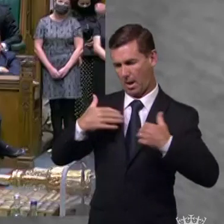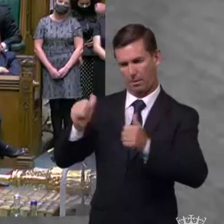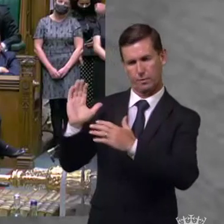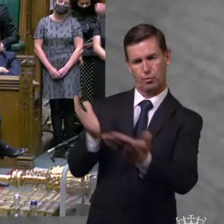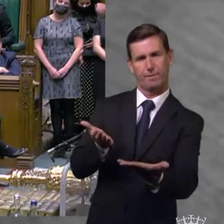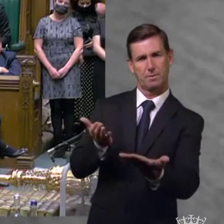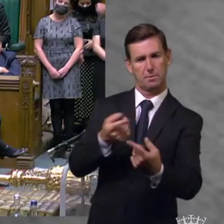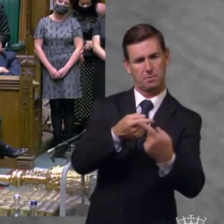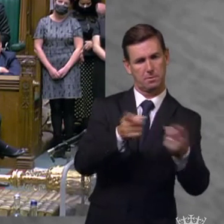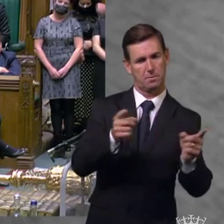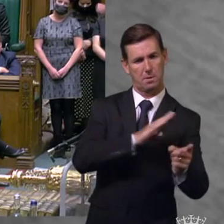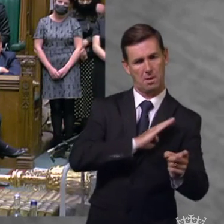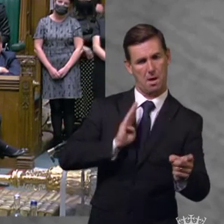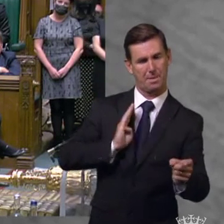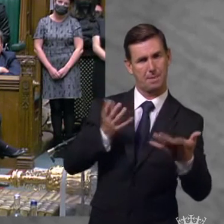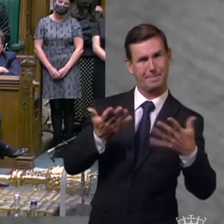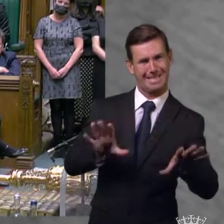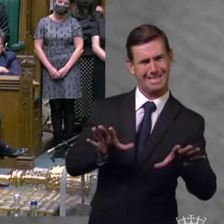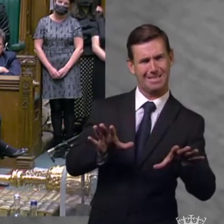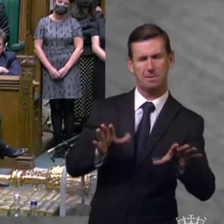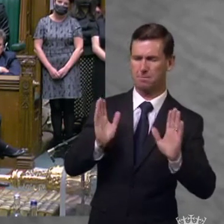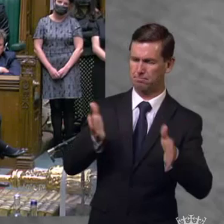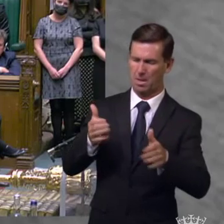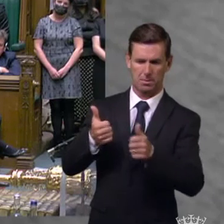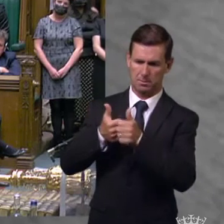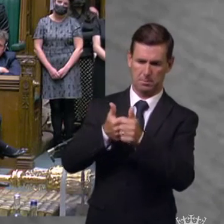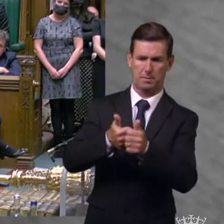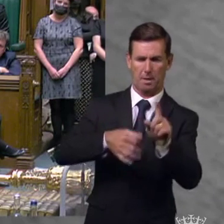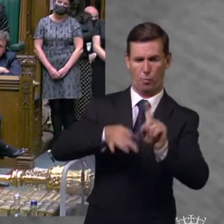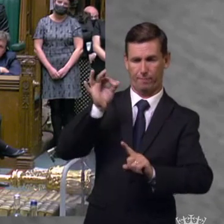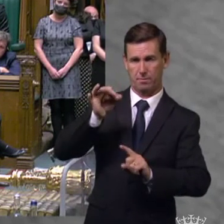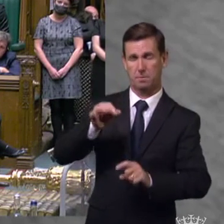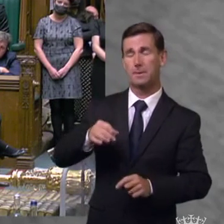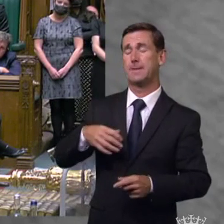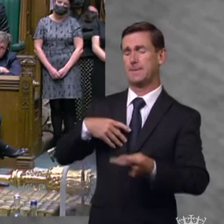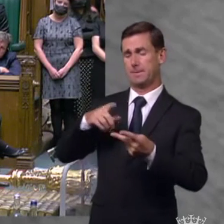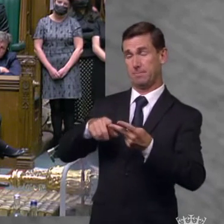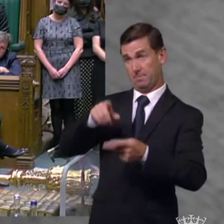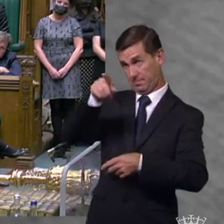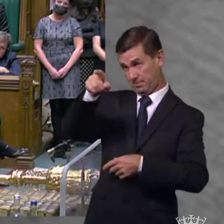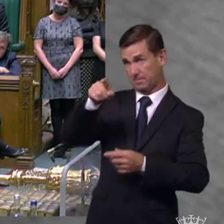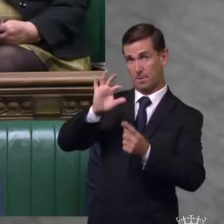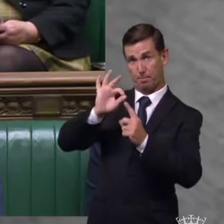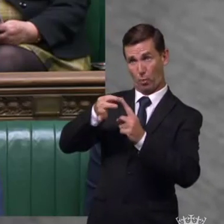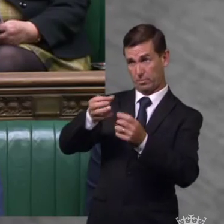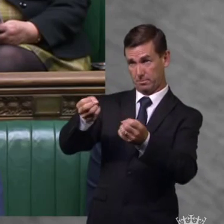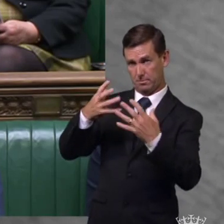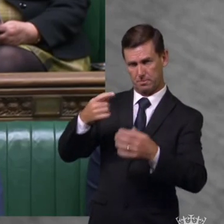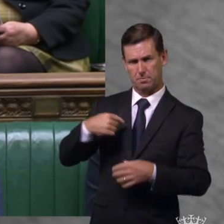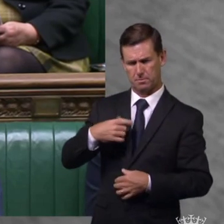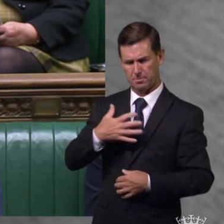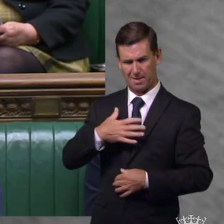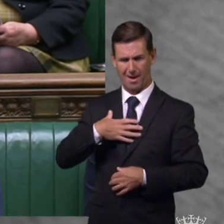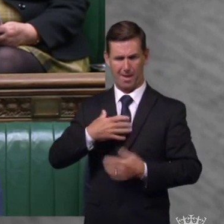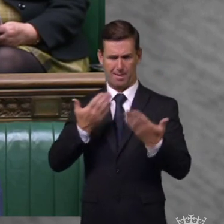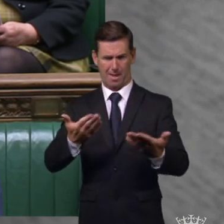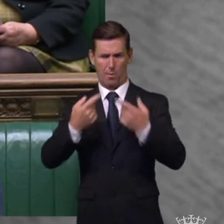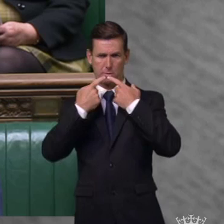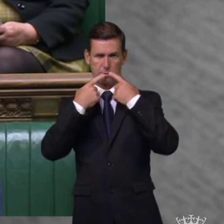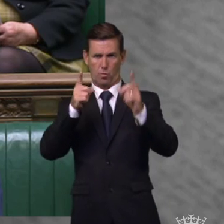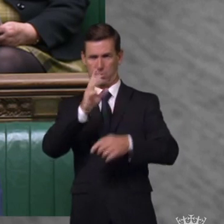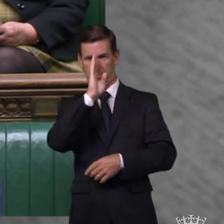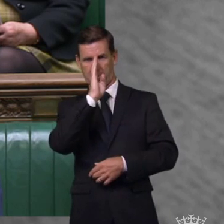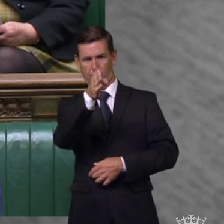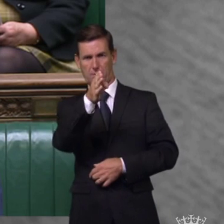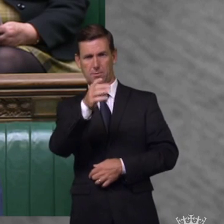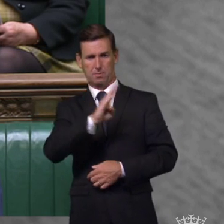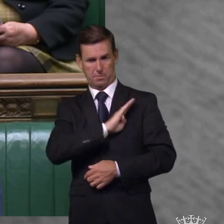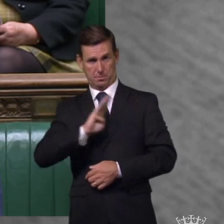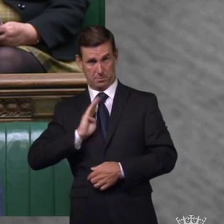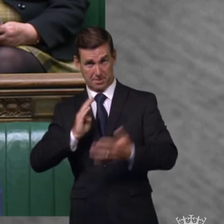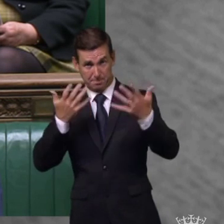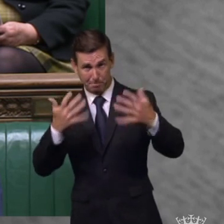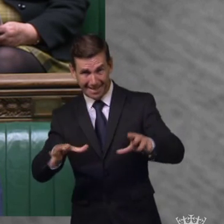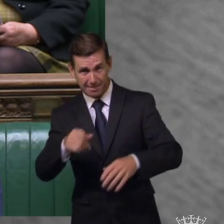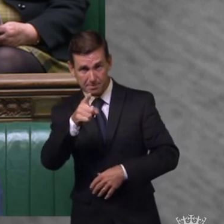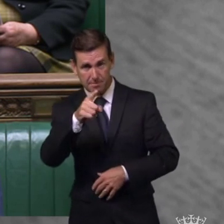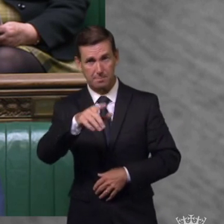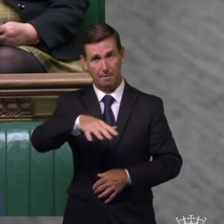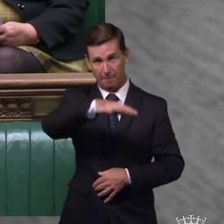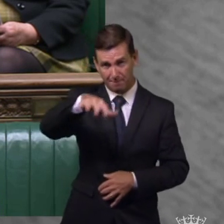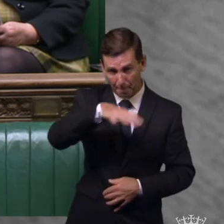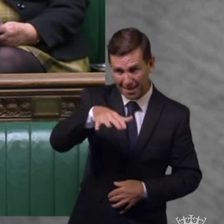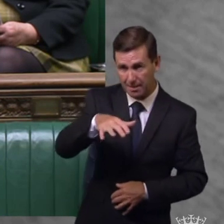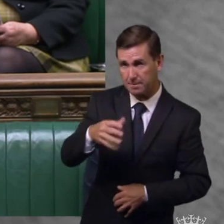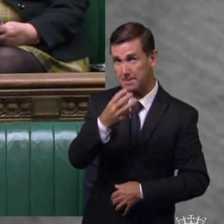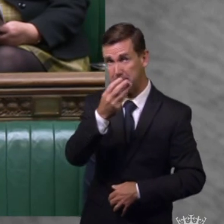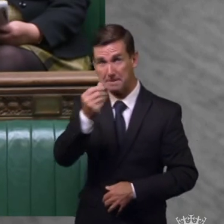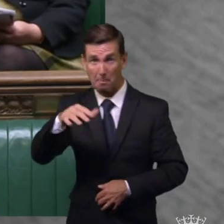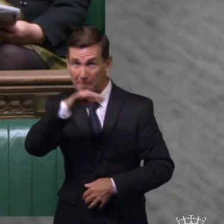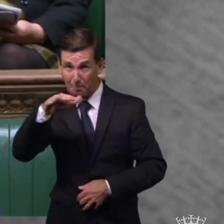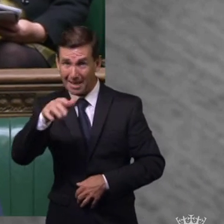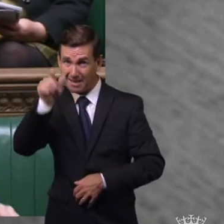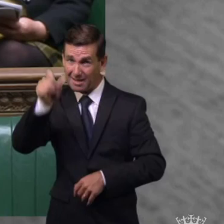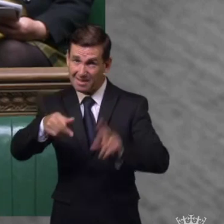On the point that the honourable Member for North Wiltshire just made, I wish to address directly all those who served in Afghanistan and their families—especially the families of those who were lost.